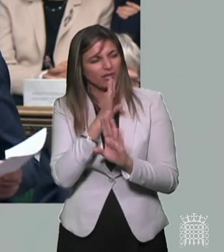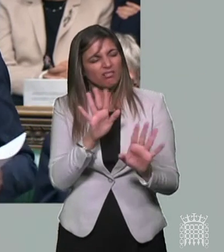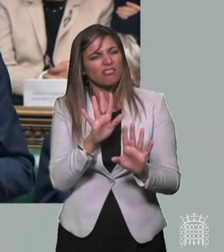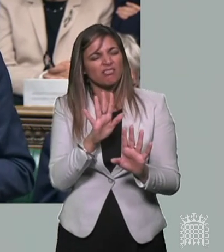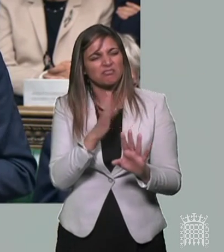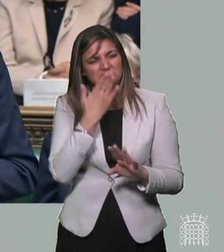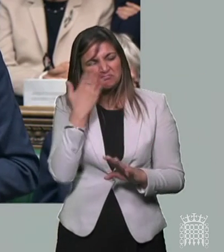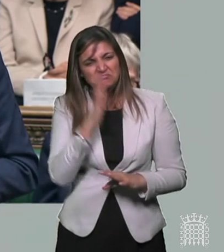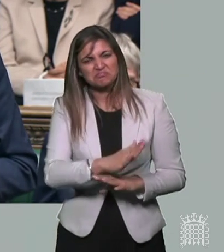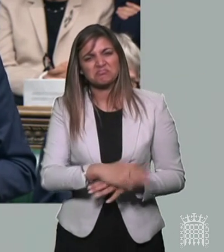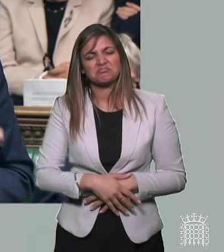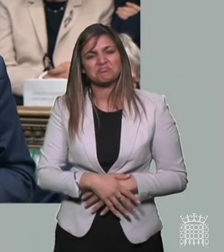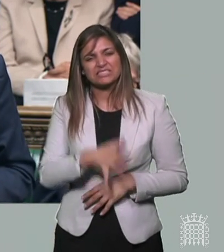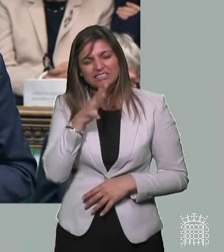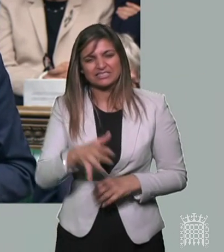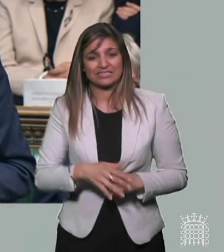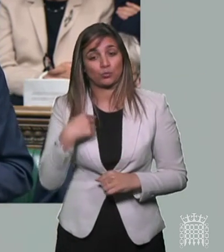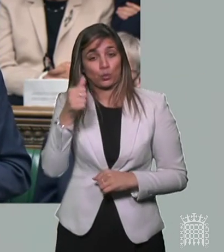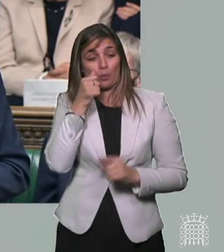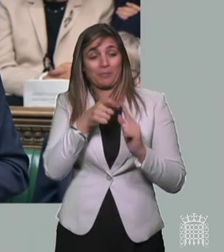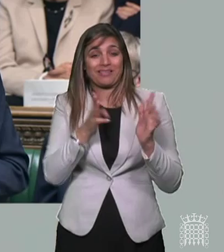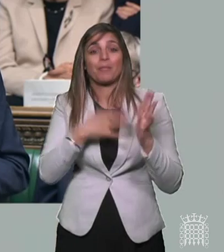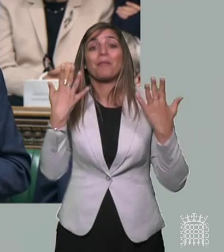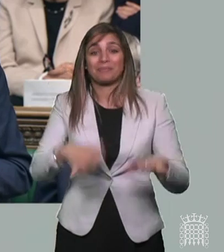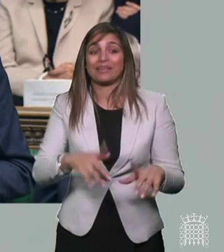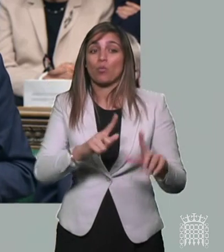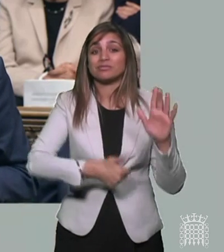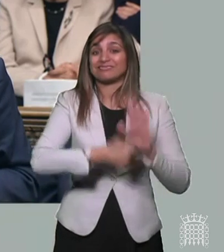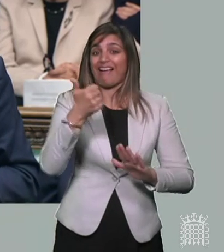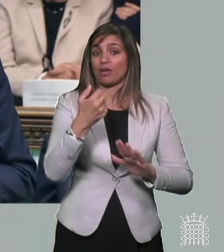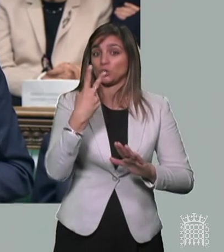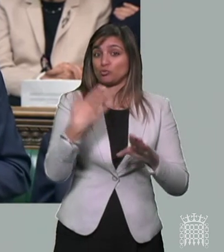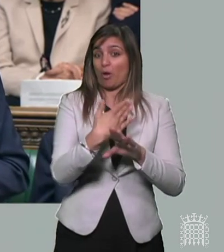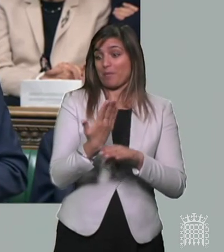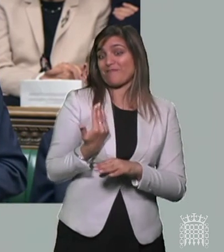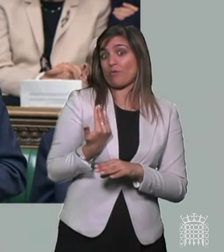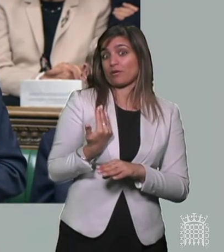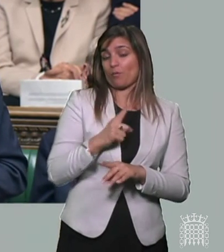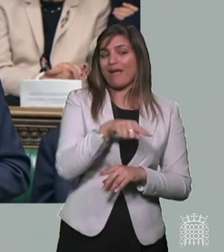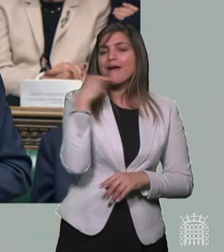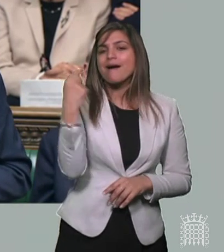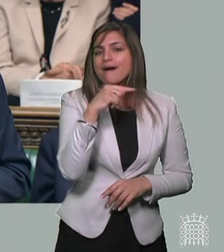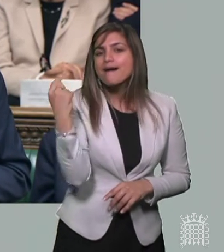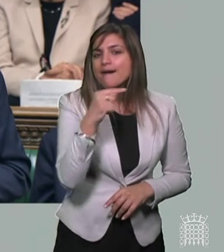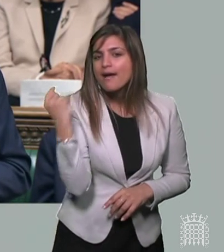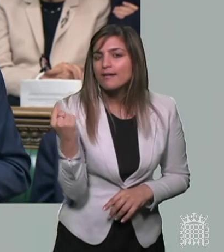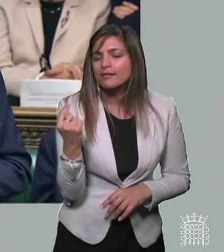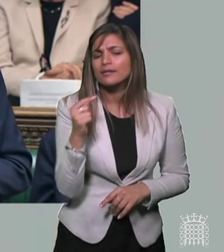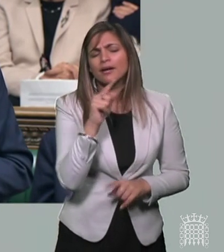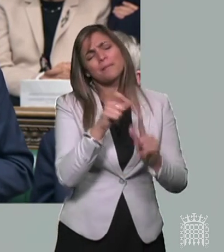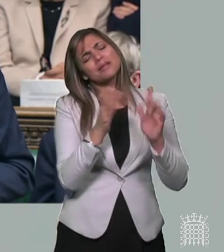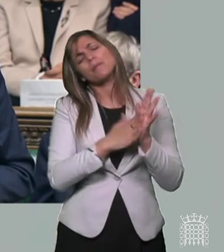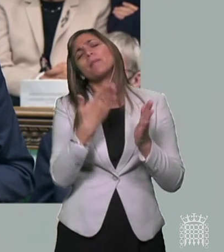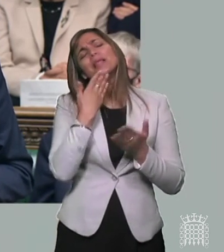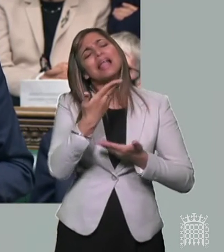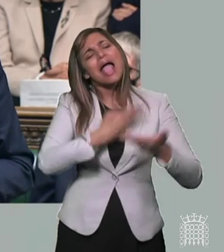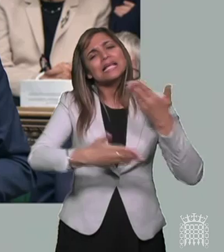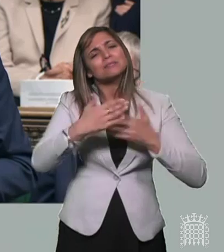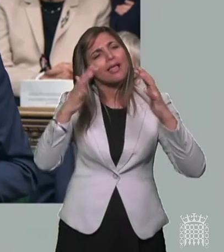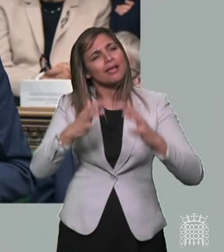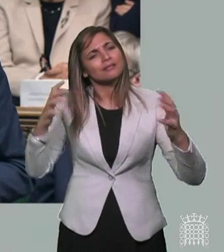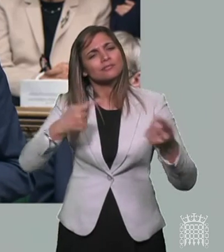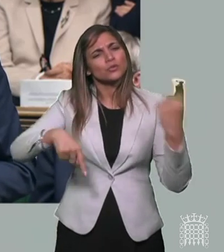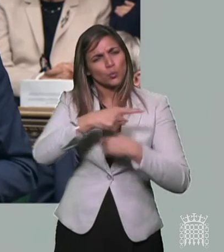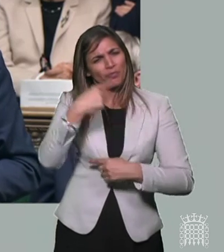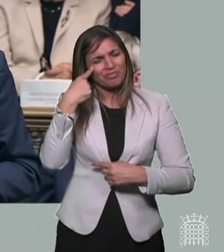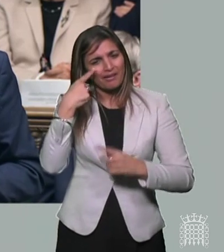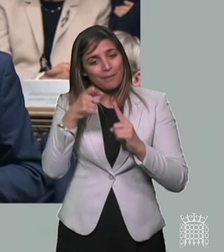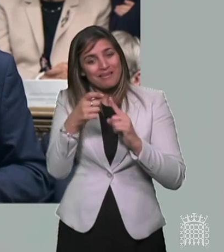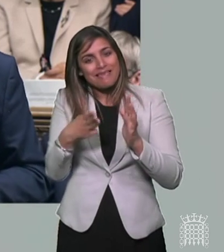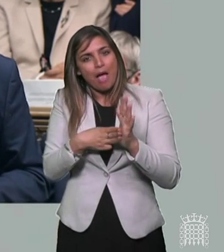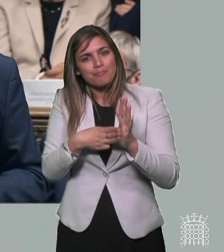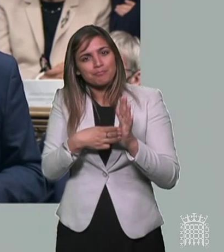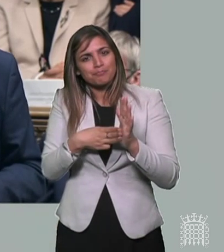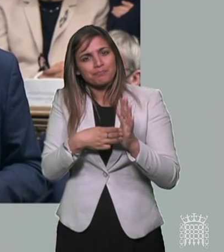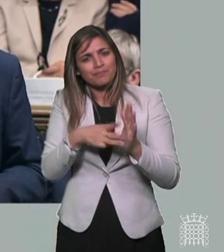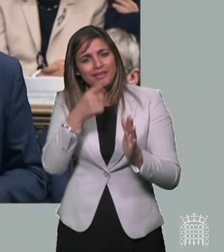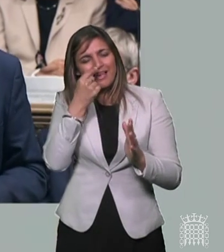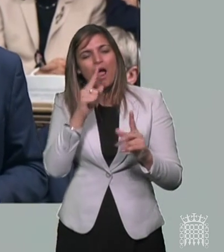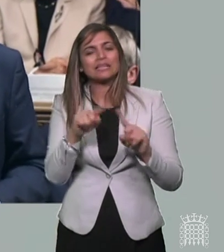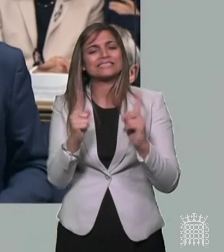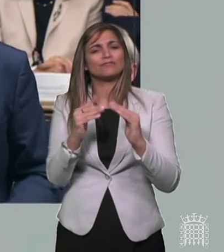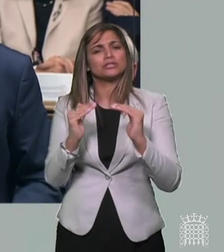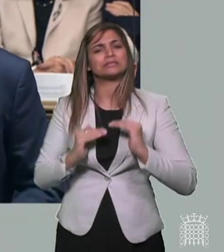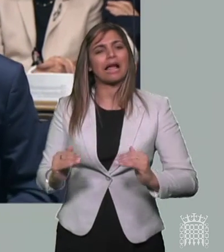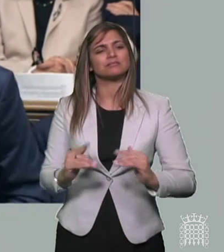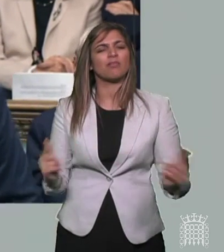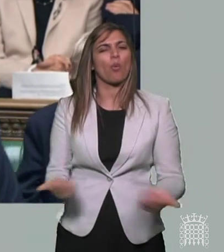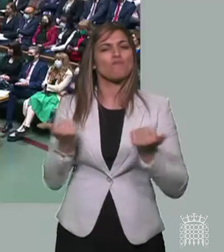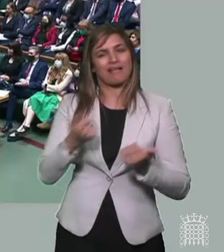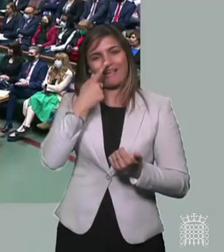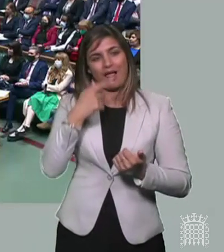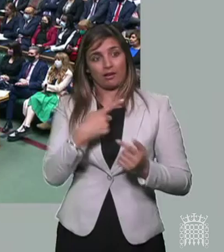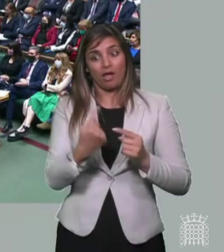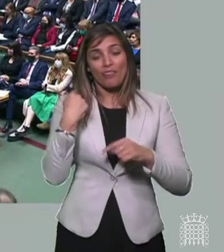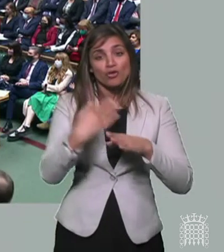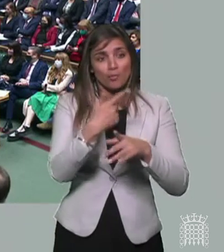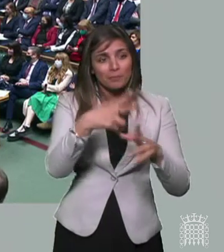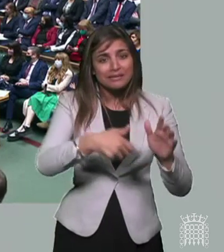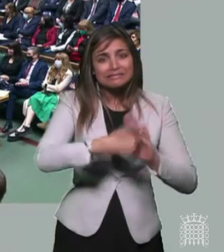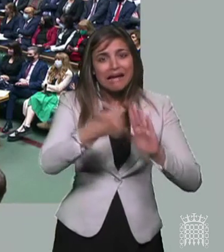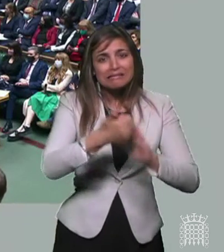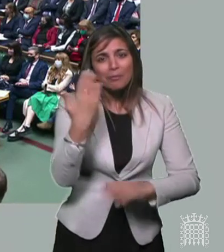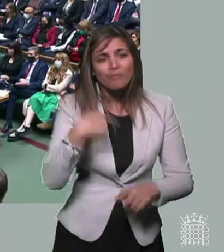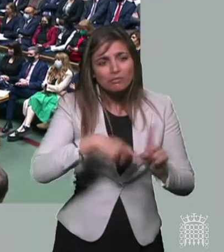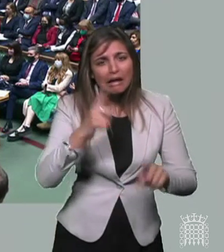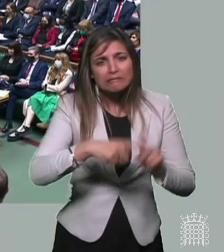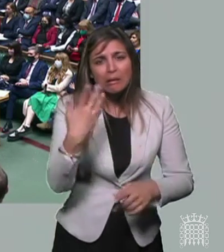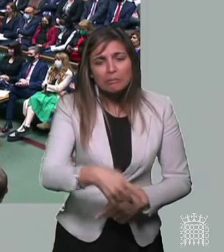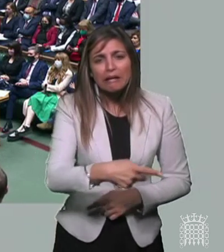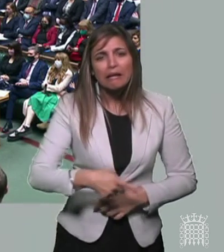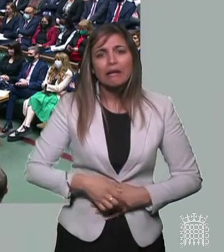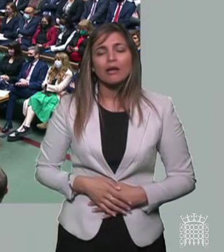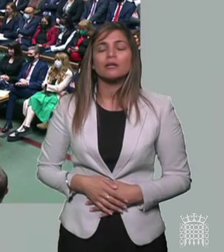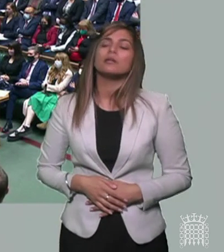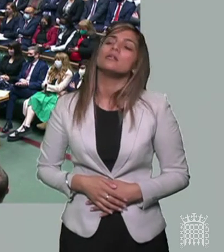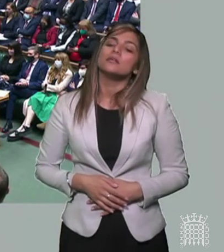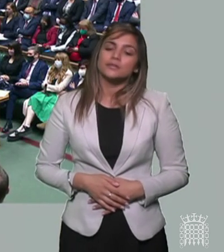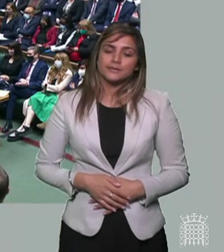We all know that the Prime Minister was sacked from two previous jobs for lying, so can he explain to the House why he believes that the great office of Prime Minister can be held to a lower standard than those previous jobs that he was sacked from?